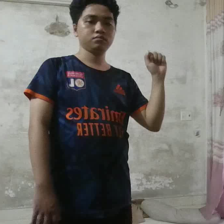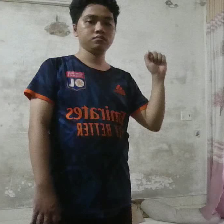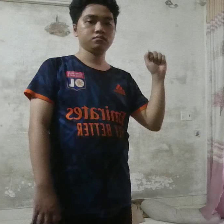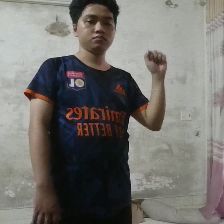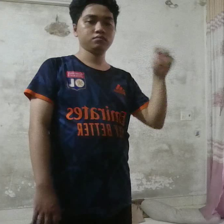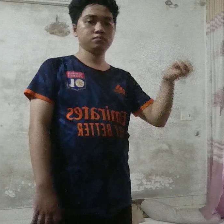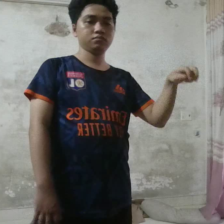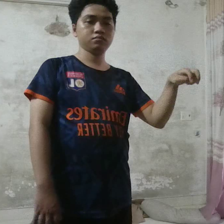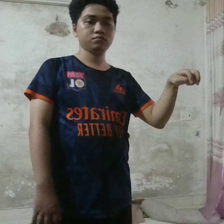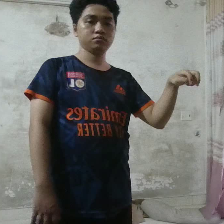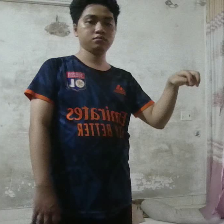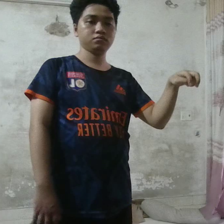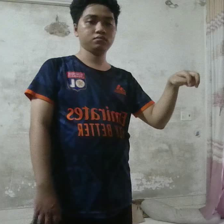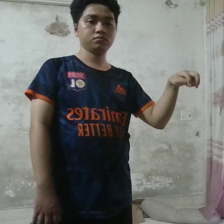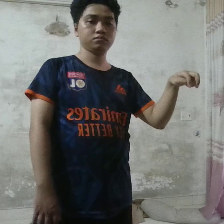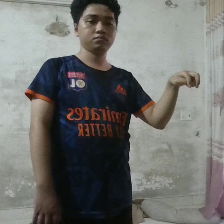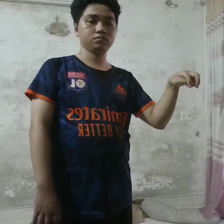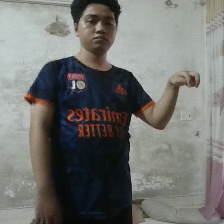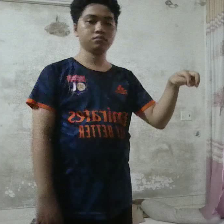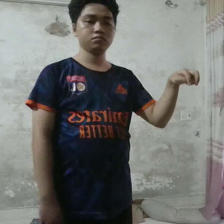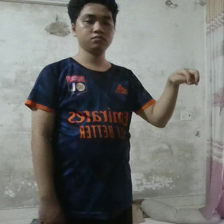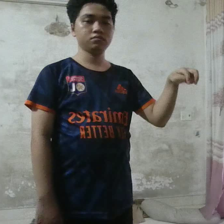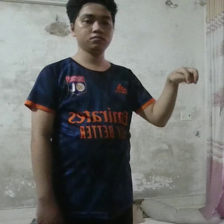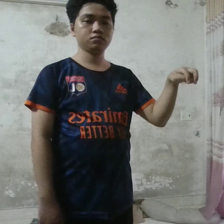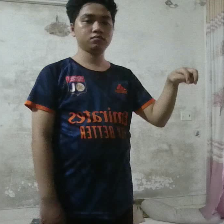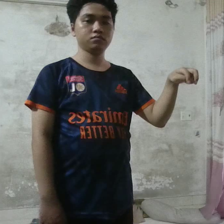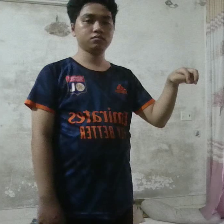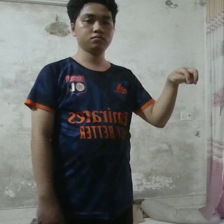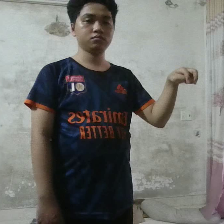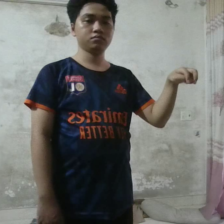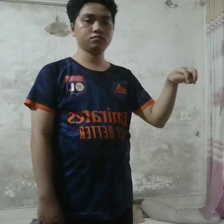â